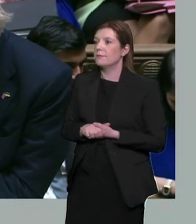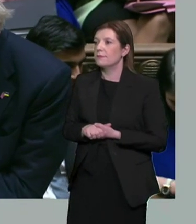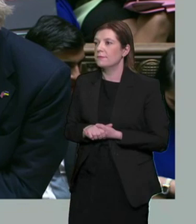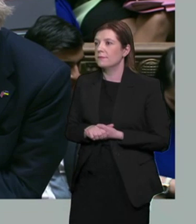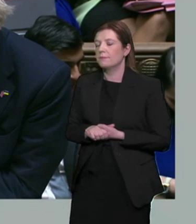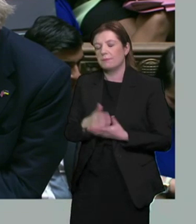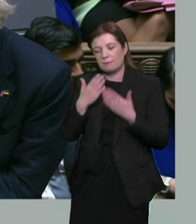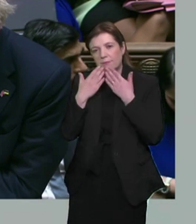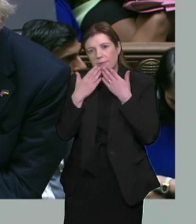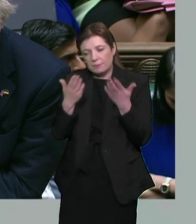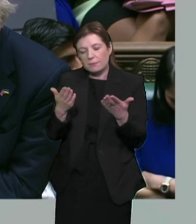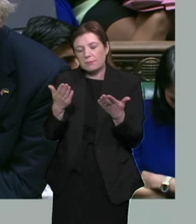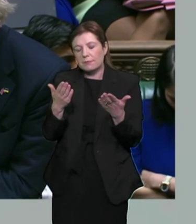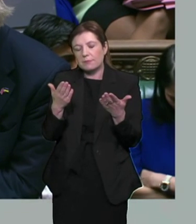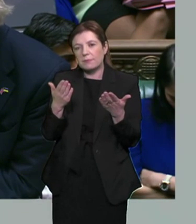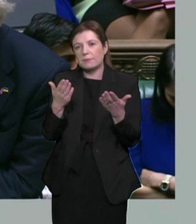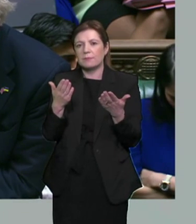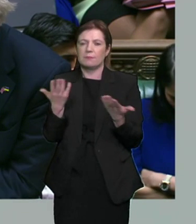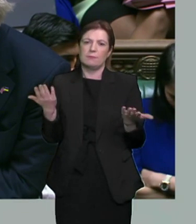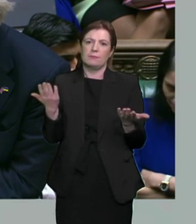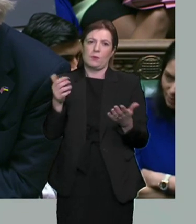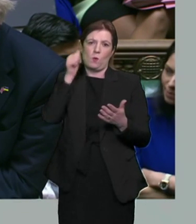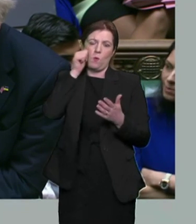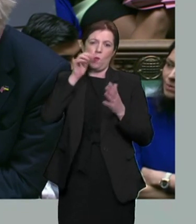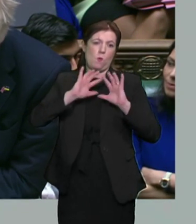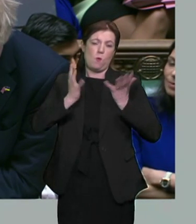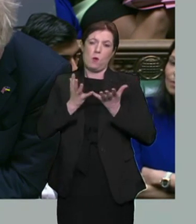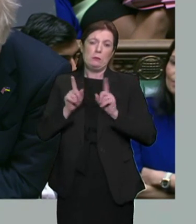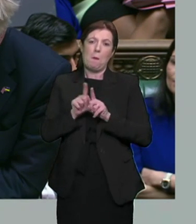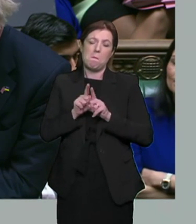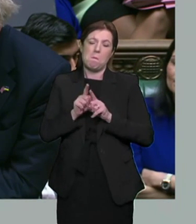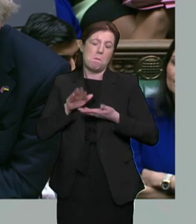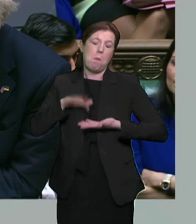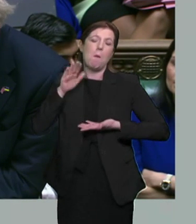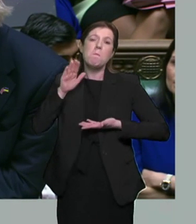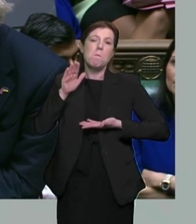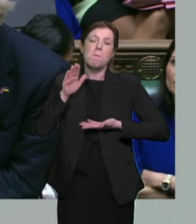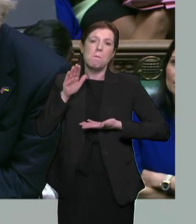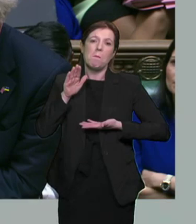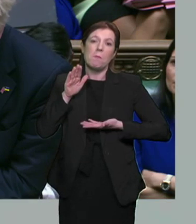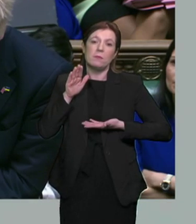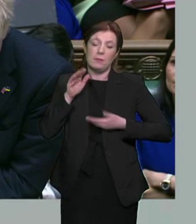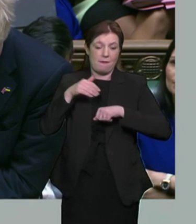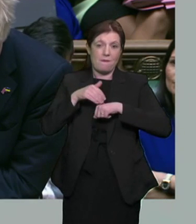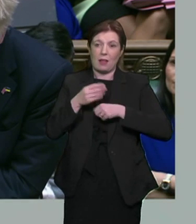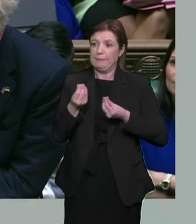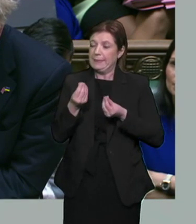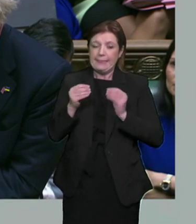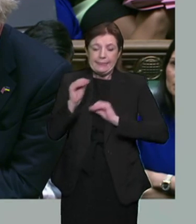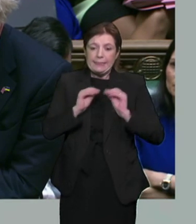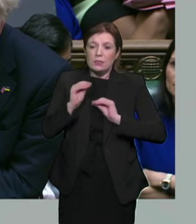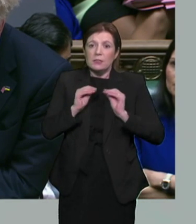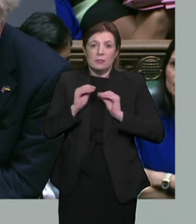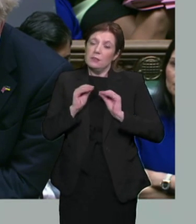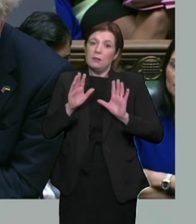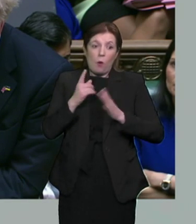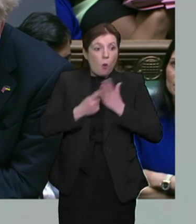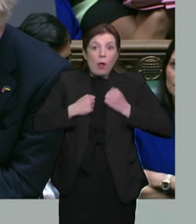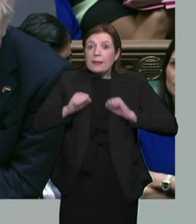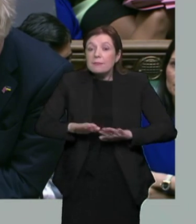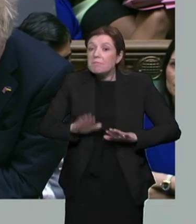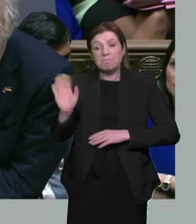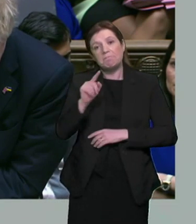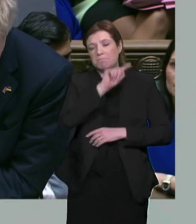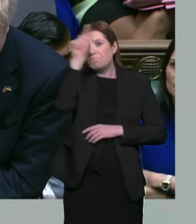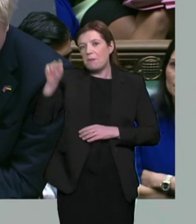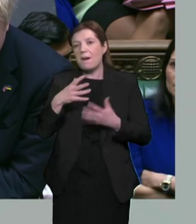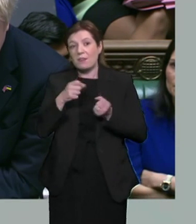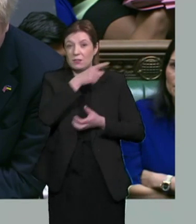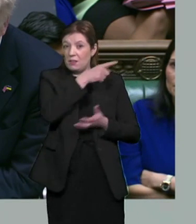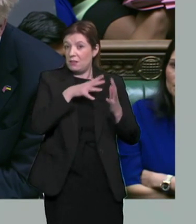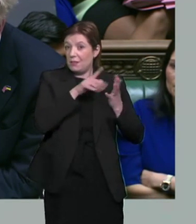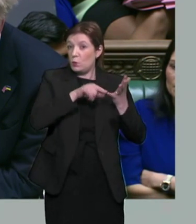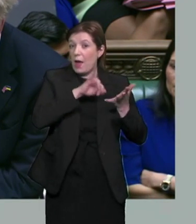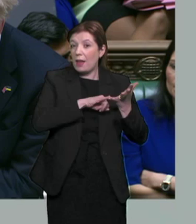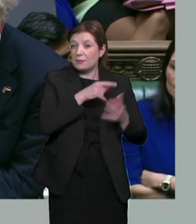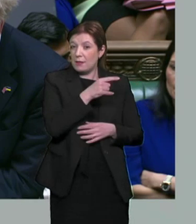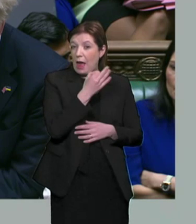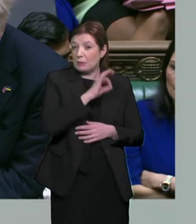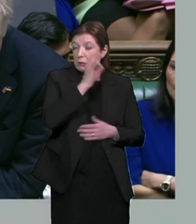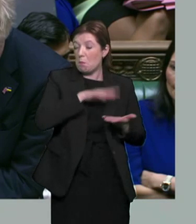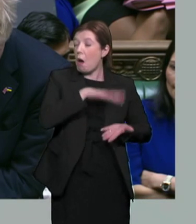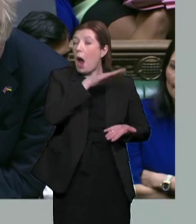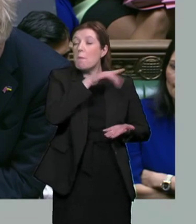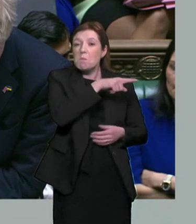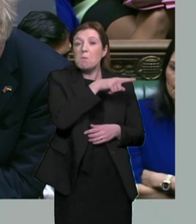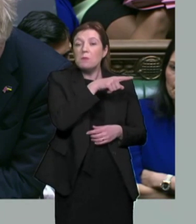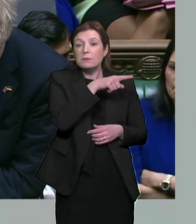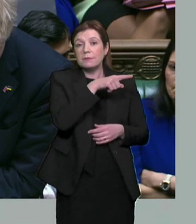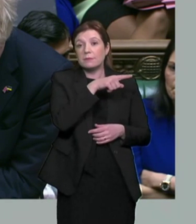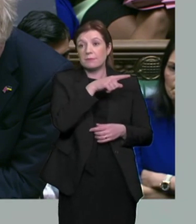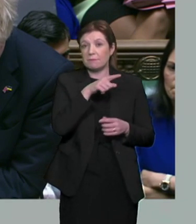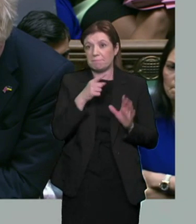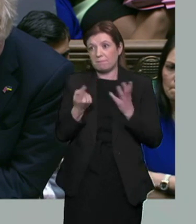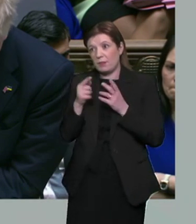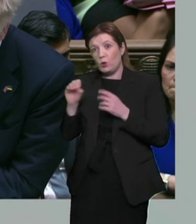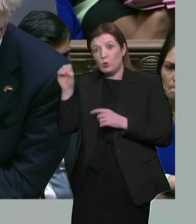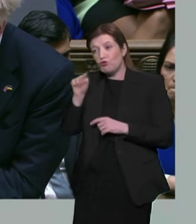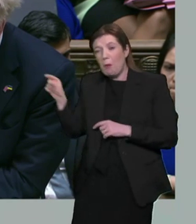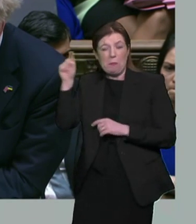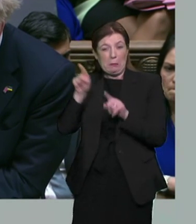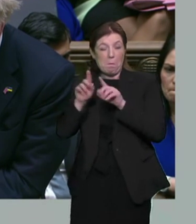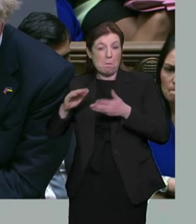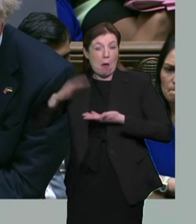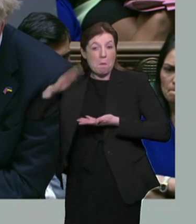We all recognise that global inflation is causing a real cost of living crisis, not just here, but around the world; in the United States, inflation is now running at more than 8%, and we are at the levels in other European countries.